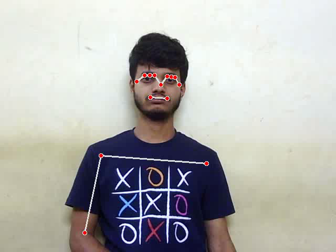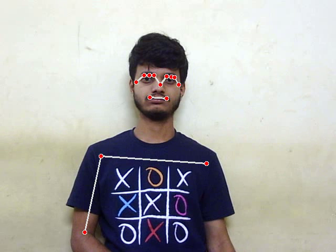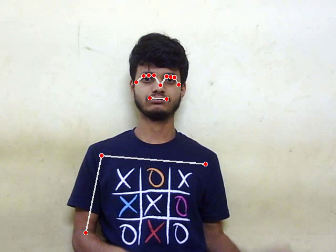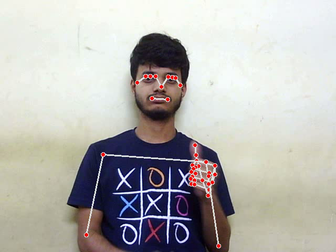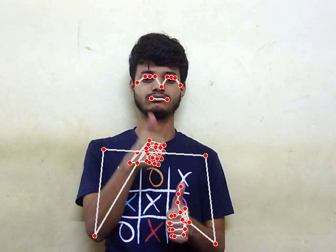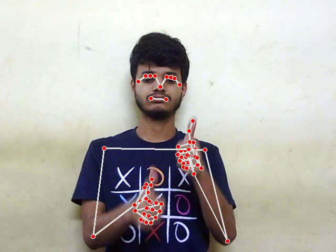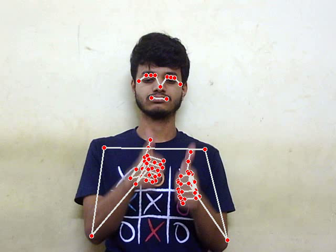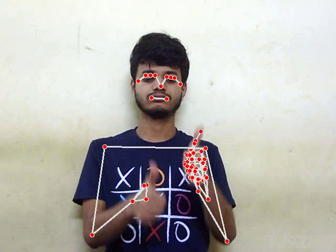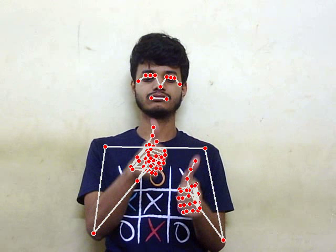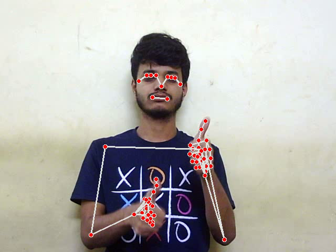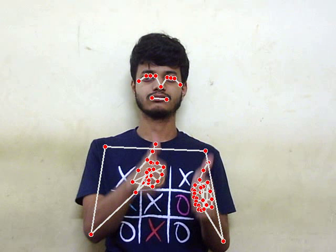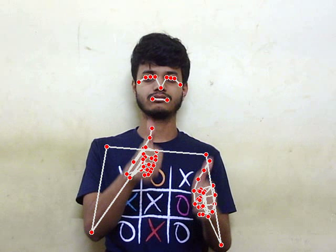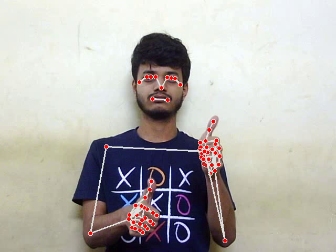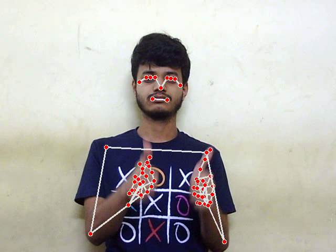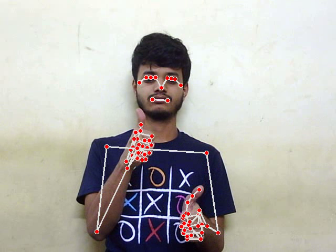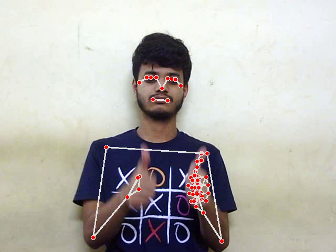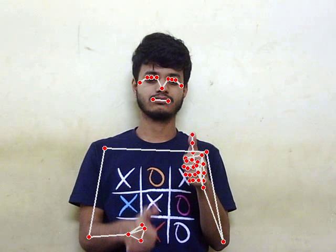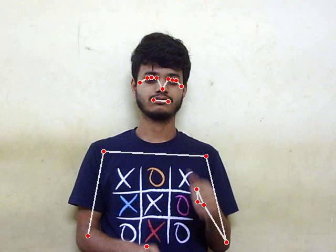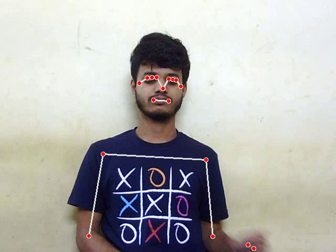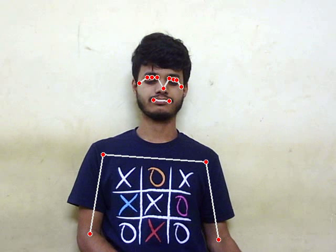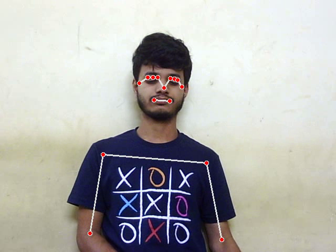which